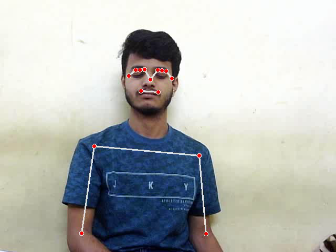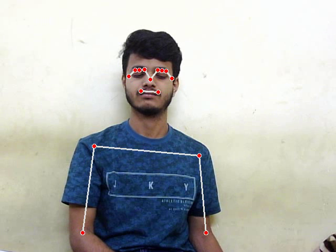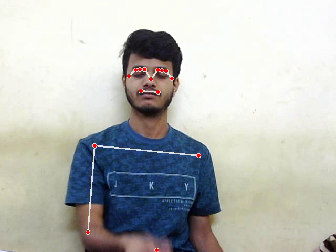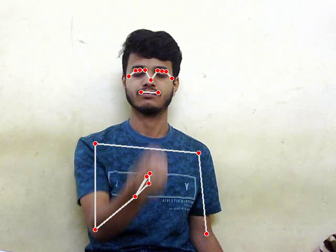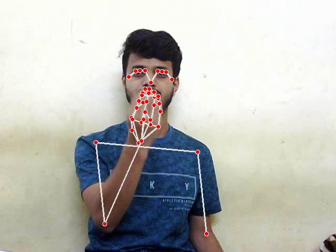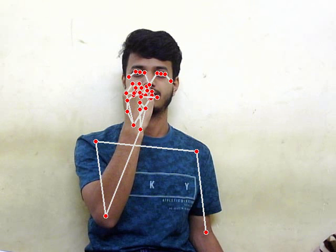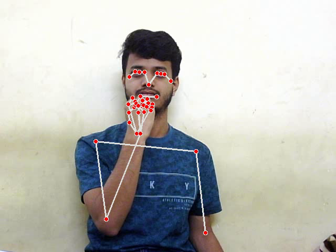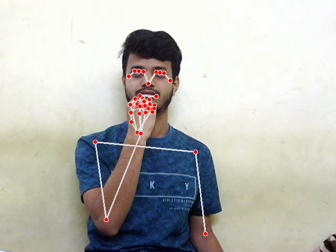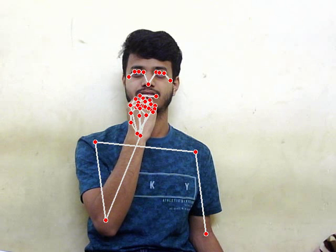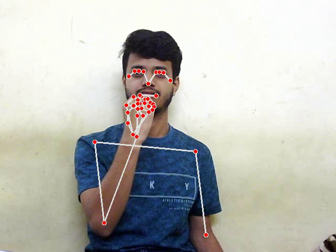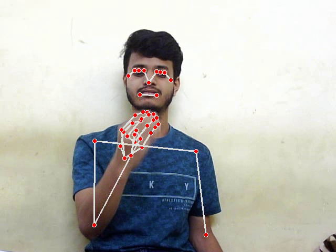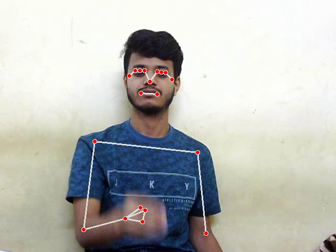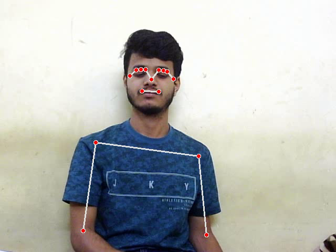eat